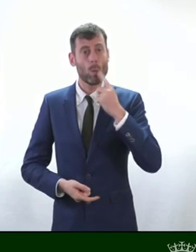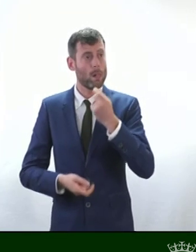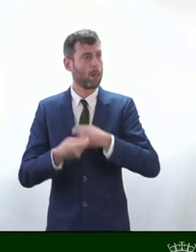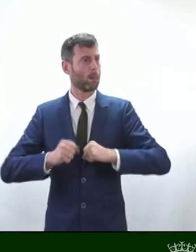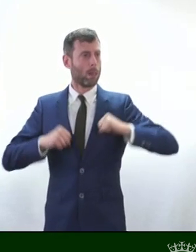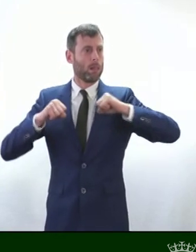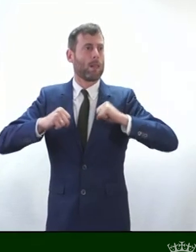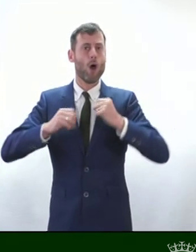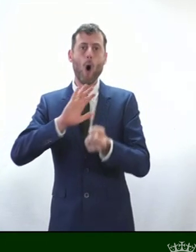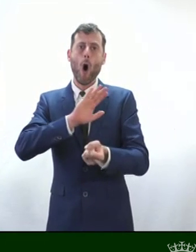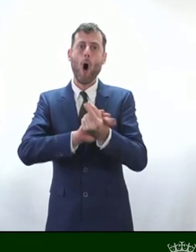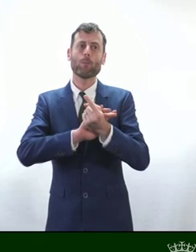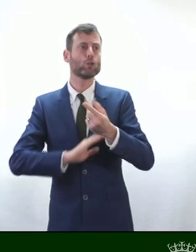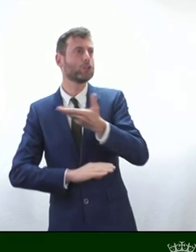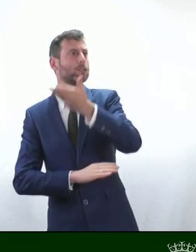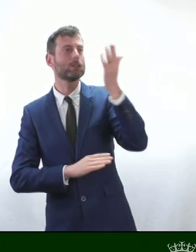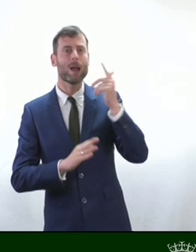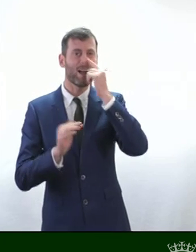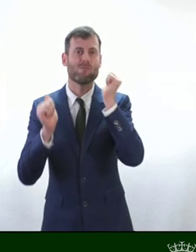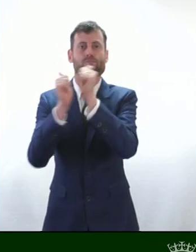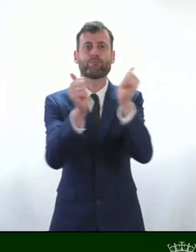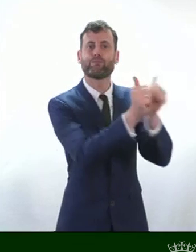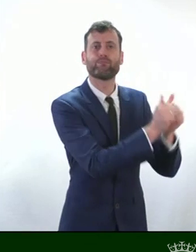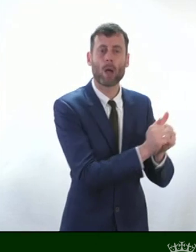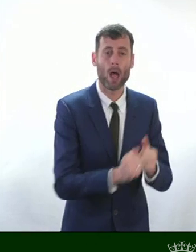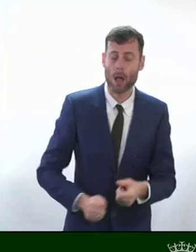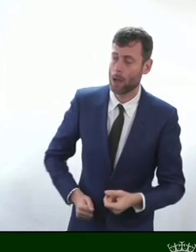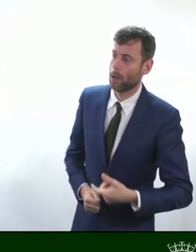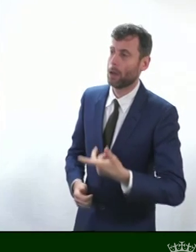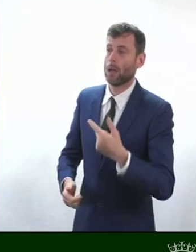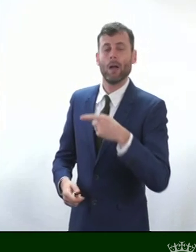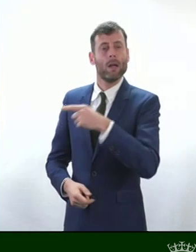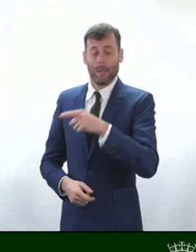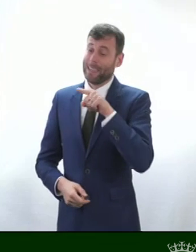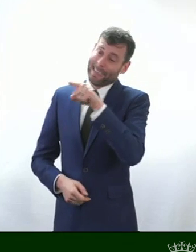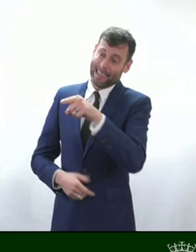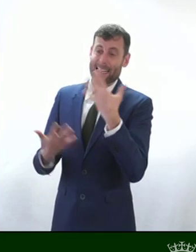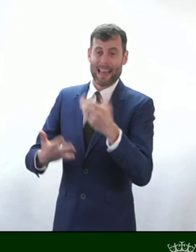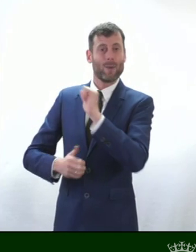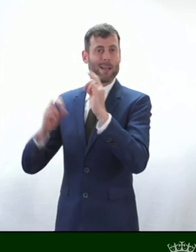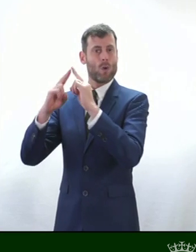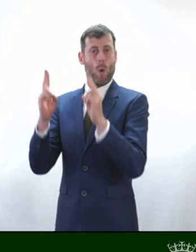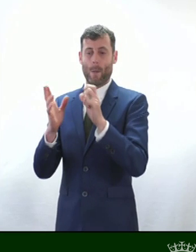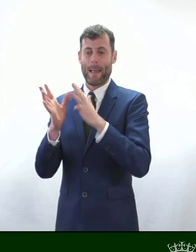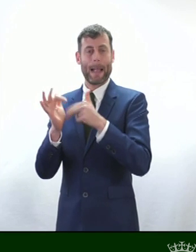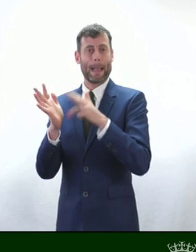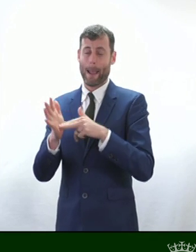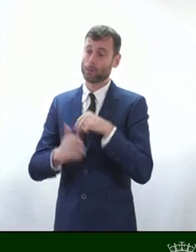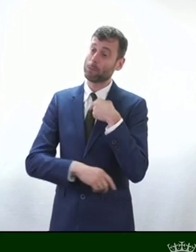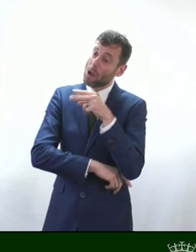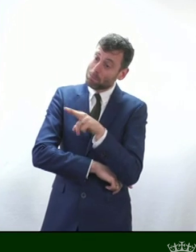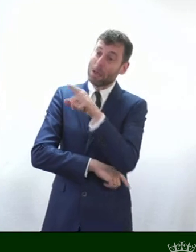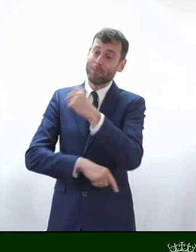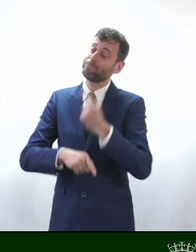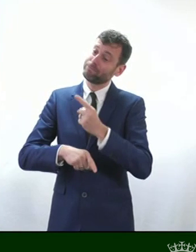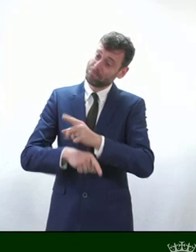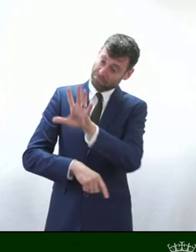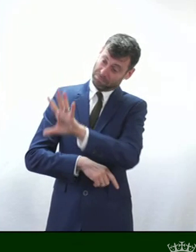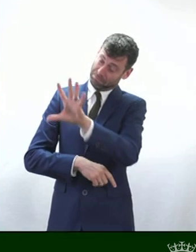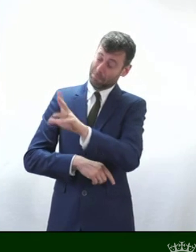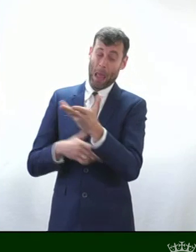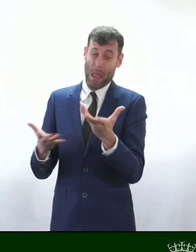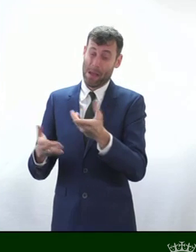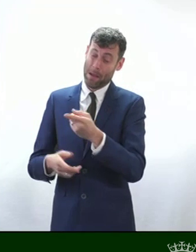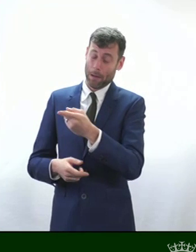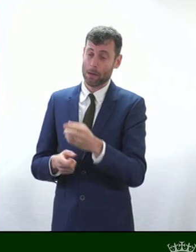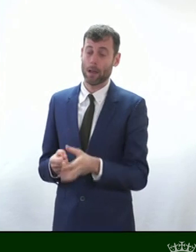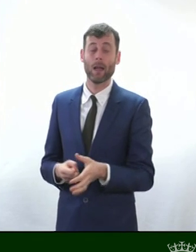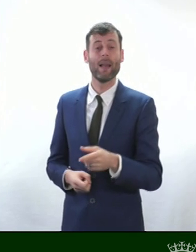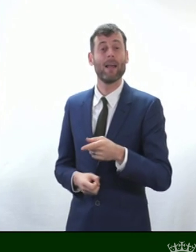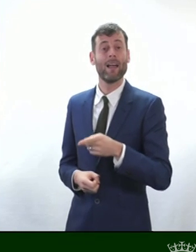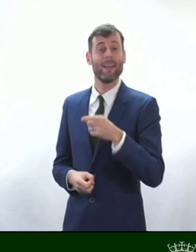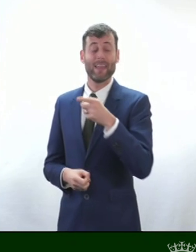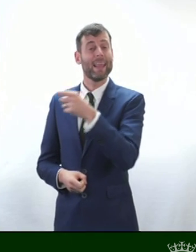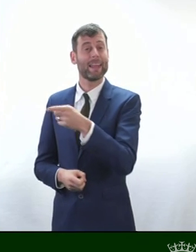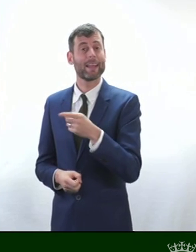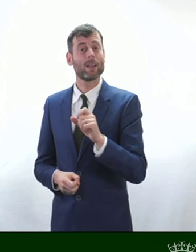I am delighted by what I take is the increasing signalling from Camden, because the message from Camden seems to be that, given the choice, the right hon.